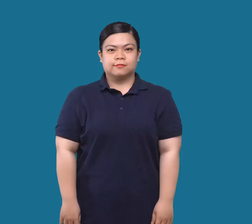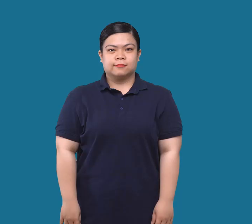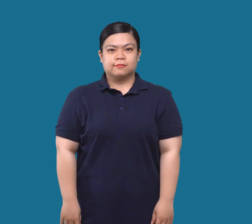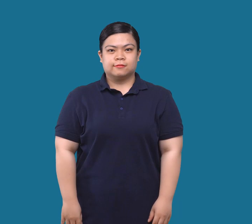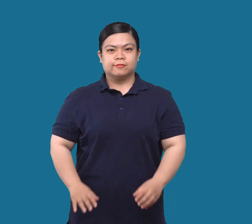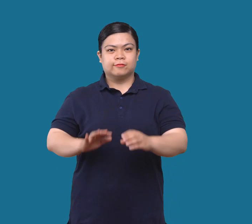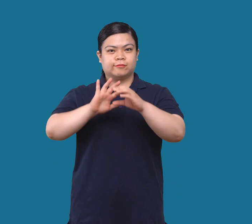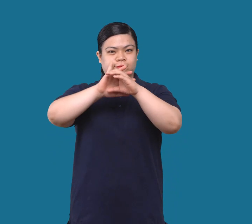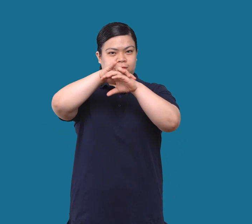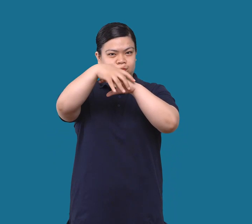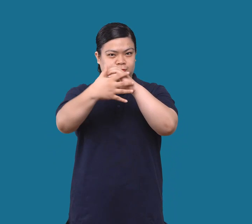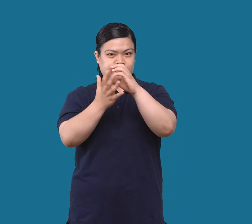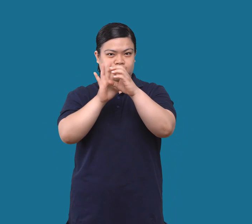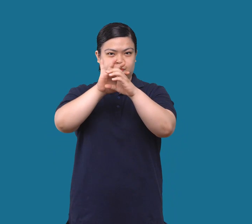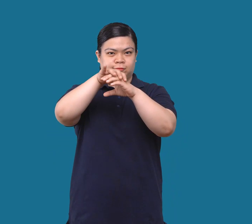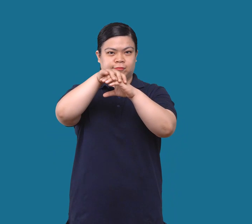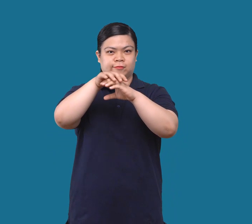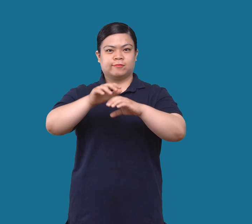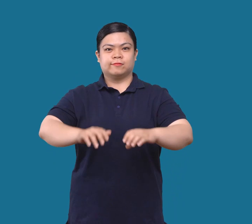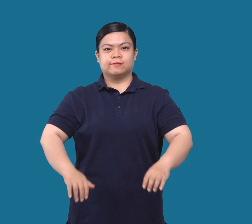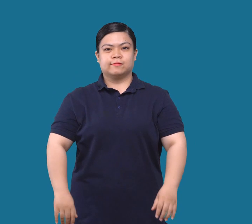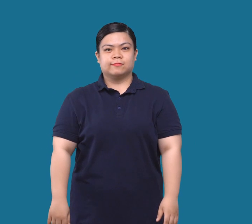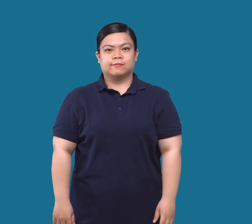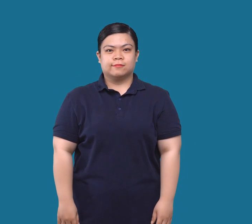quả đất